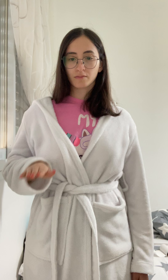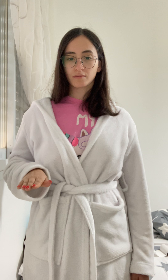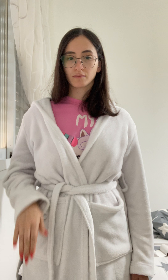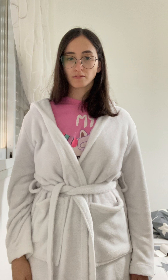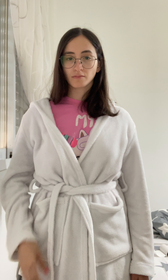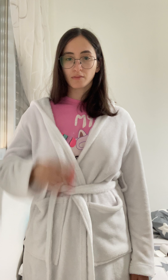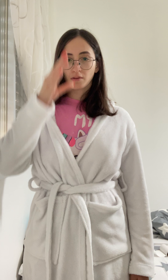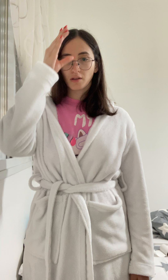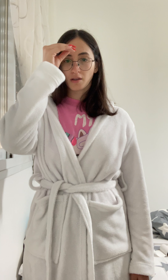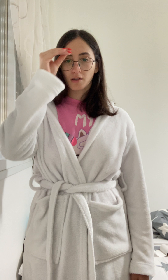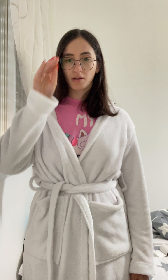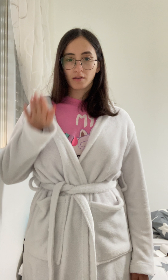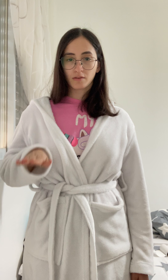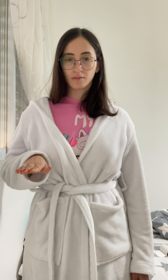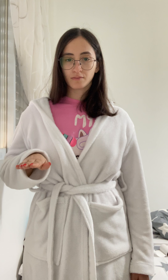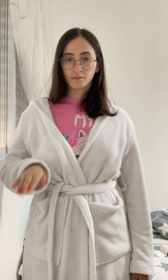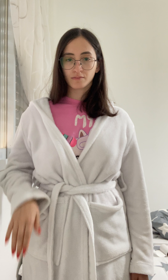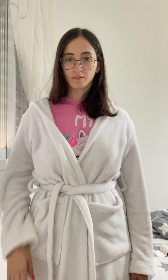ילד